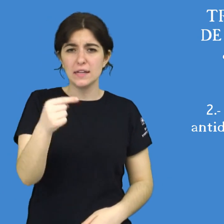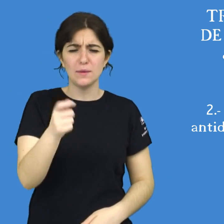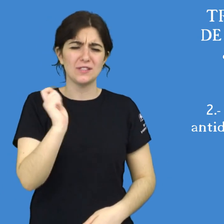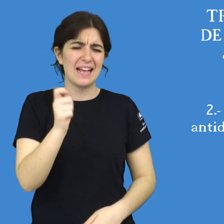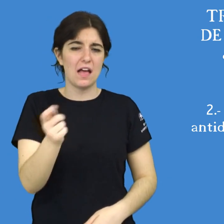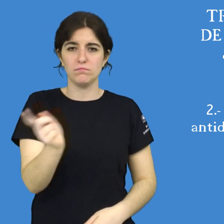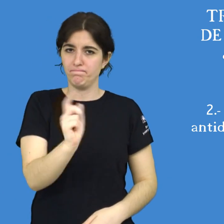frecuente